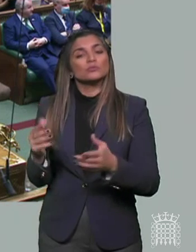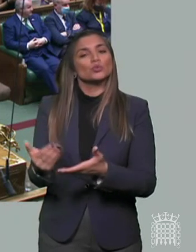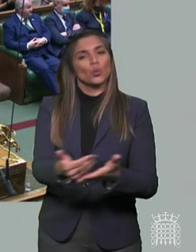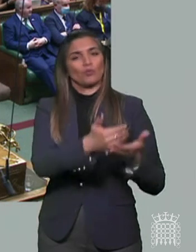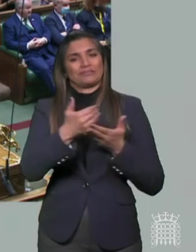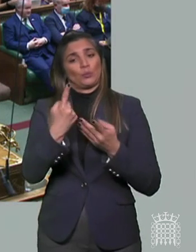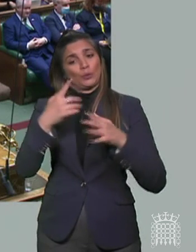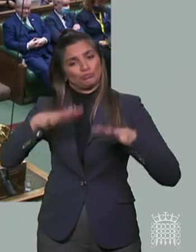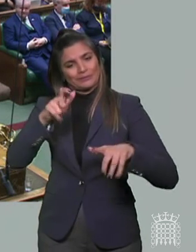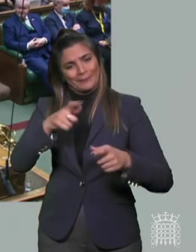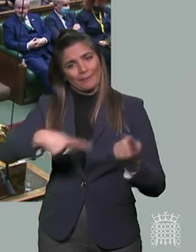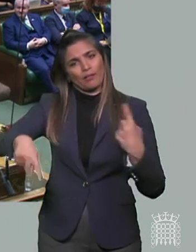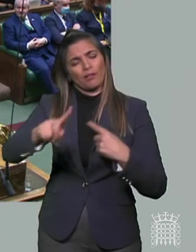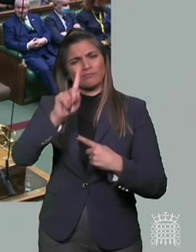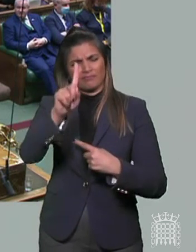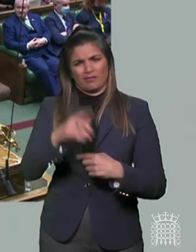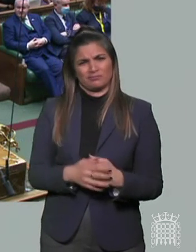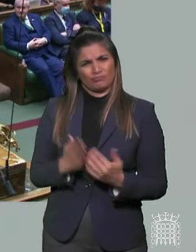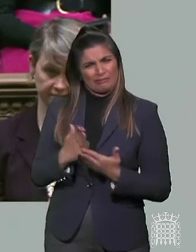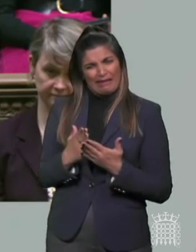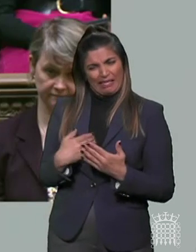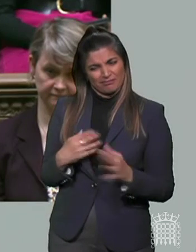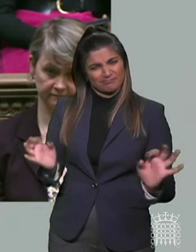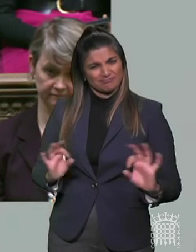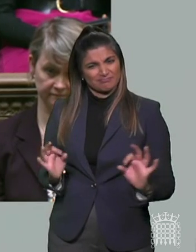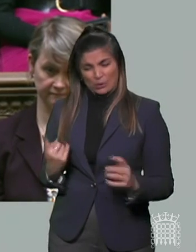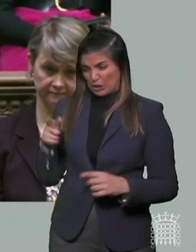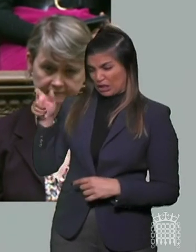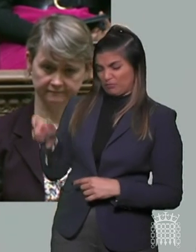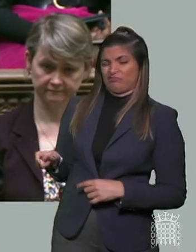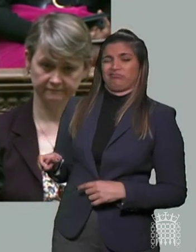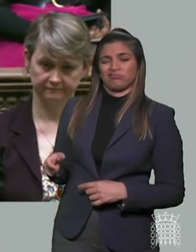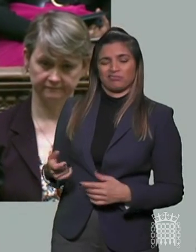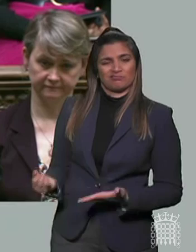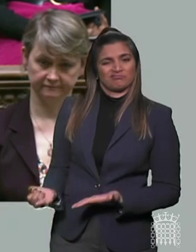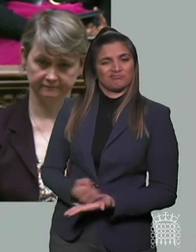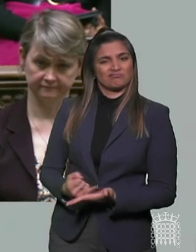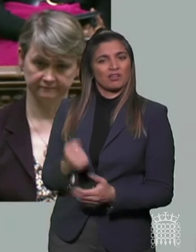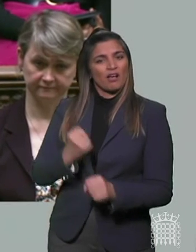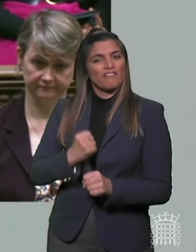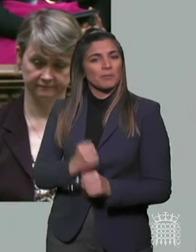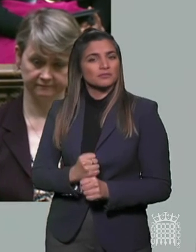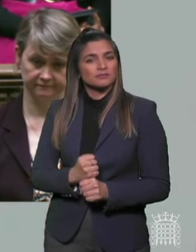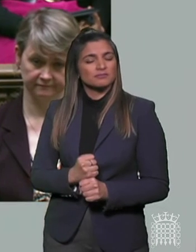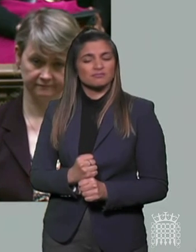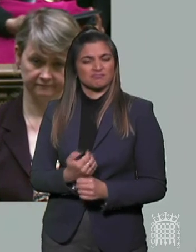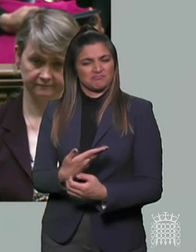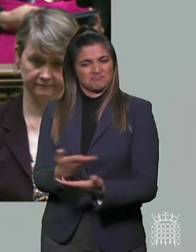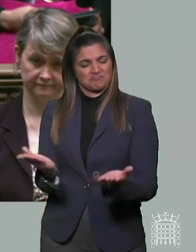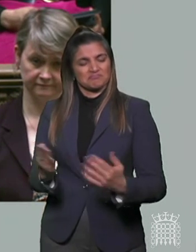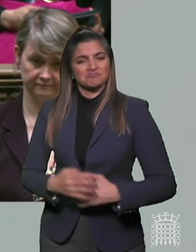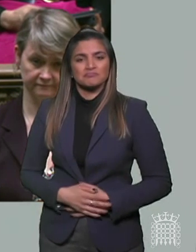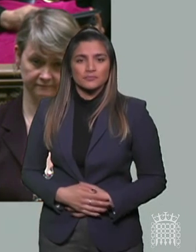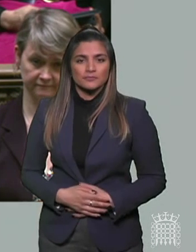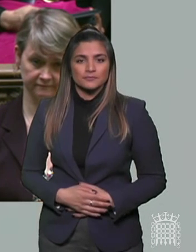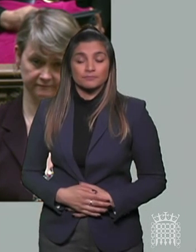Instead, we have this sorry excuse of a Government sat before us.